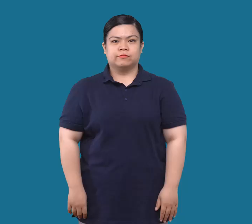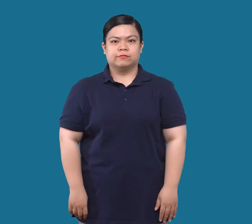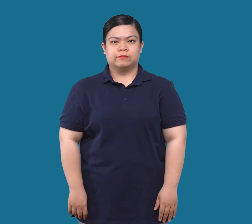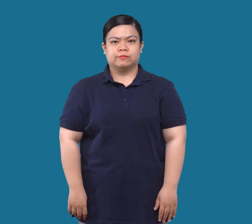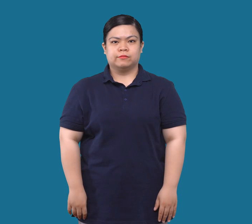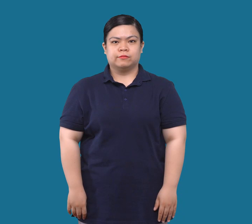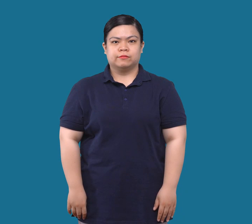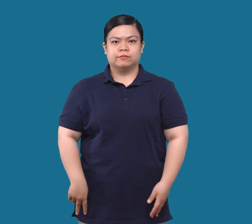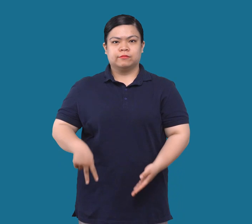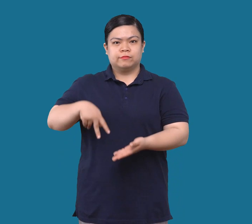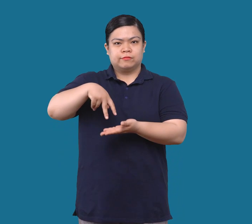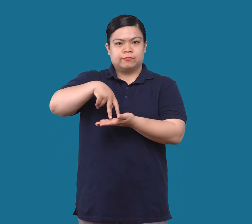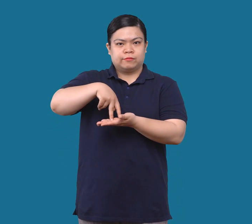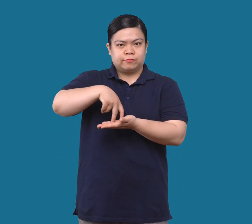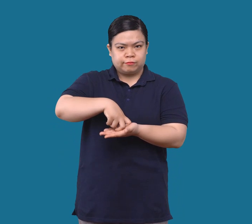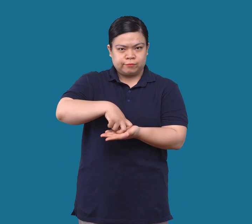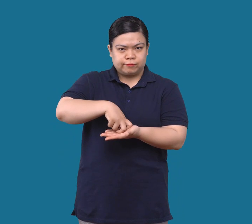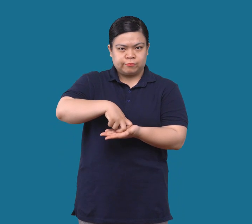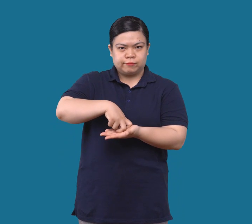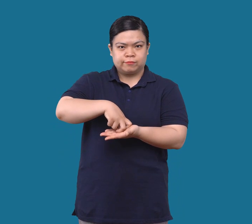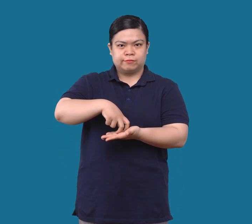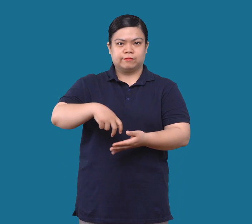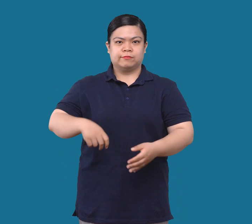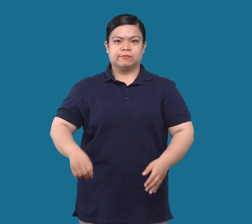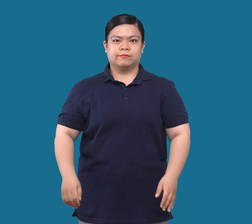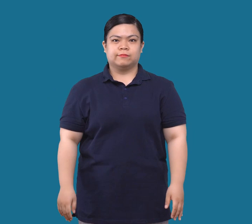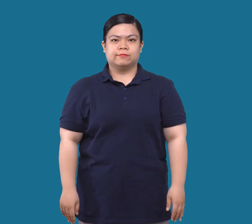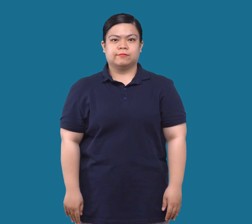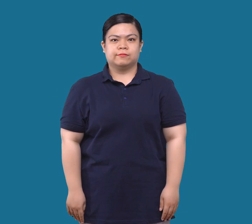quỳ